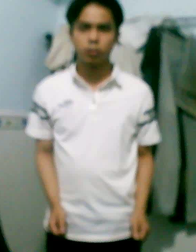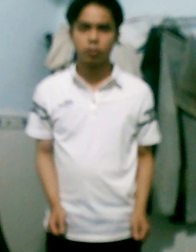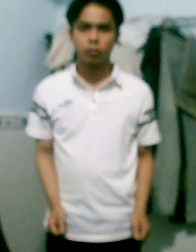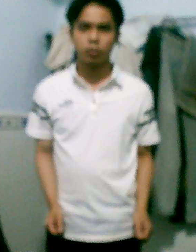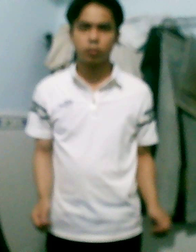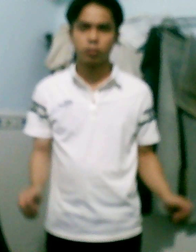voi